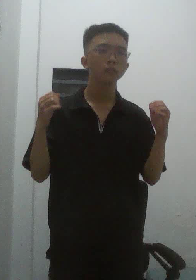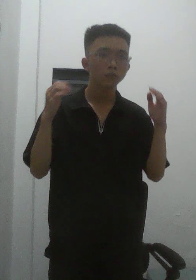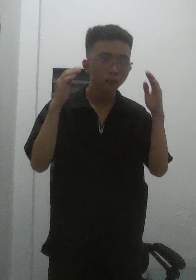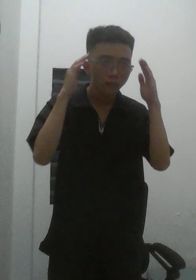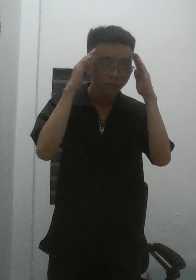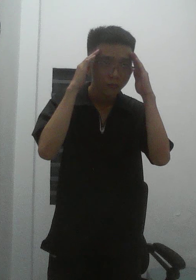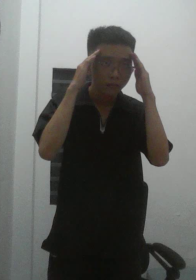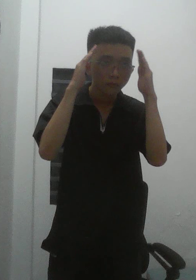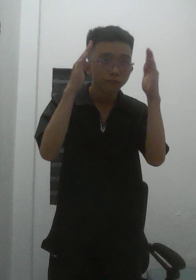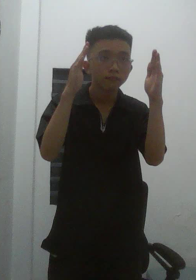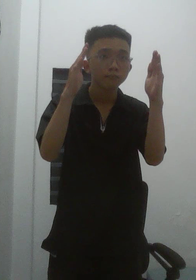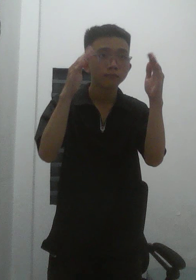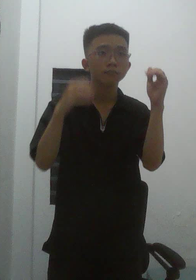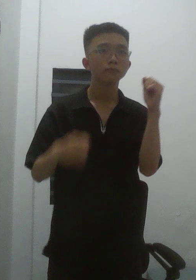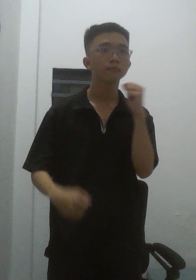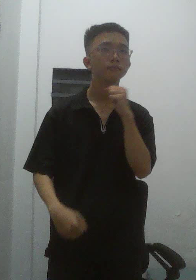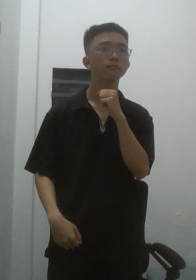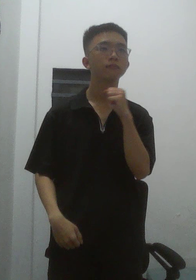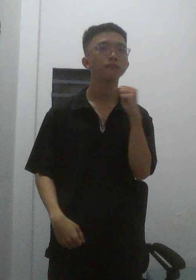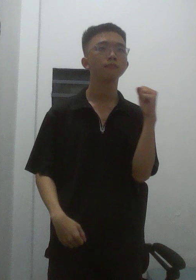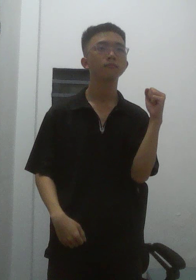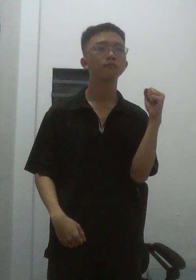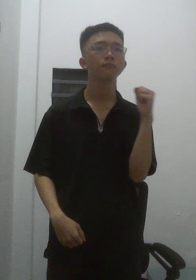khong quan tam